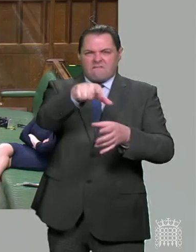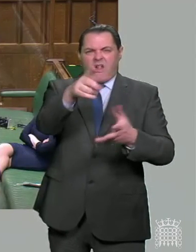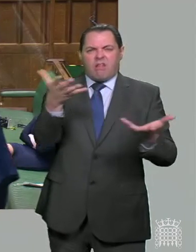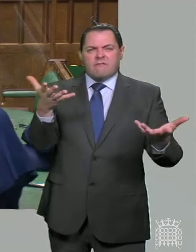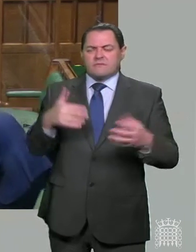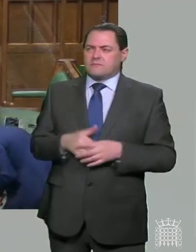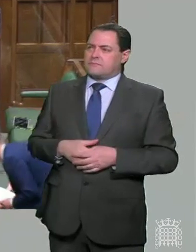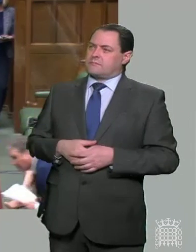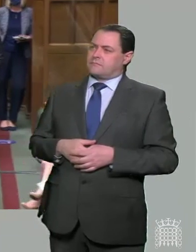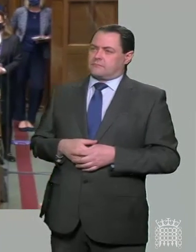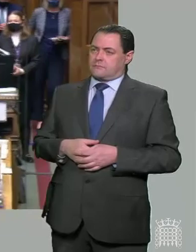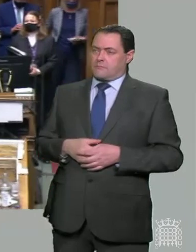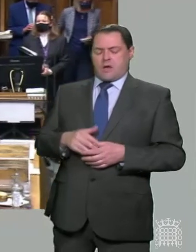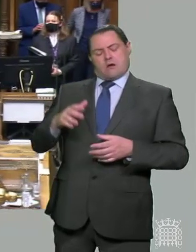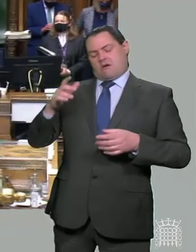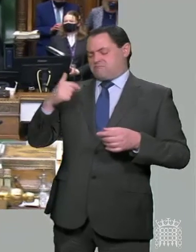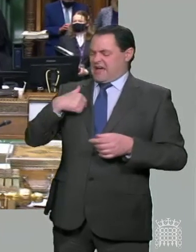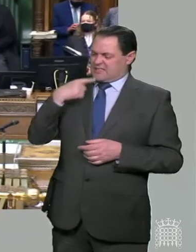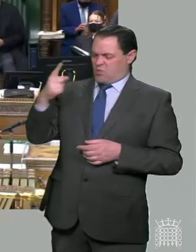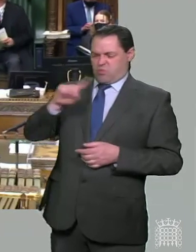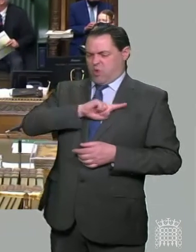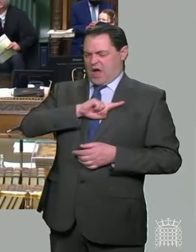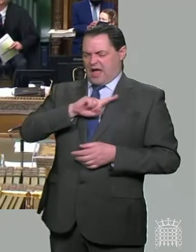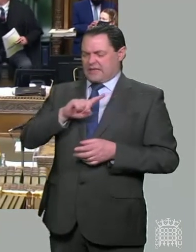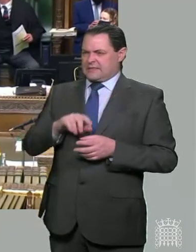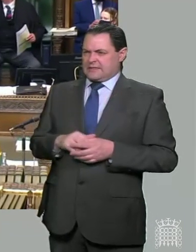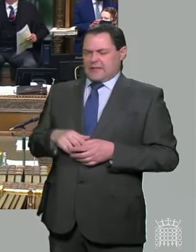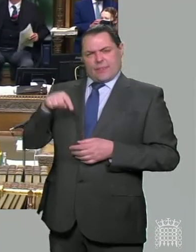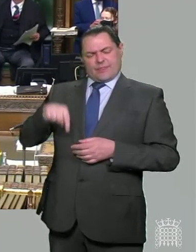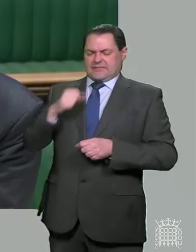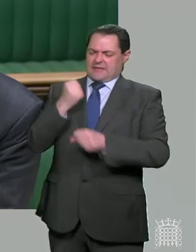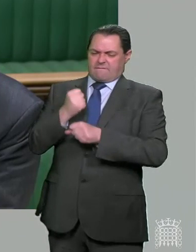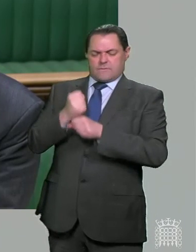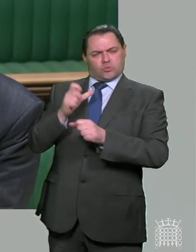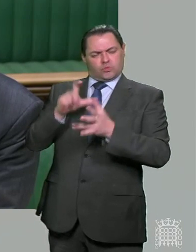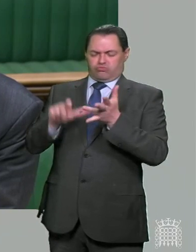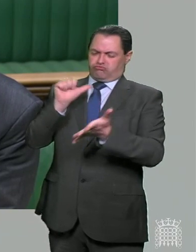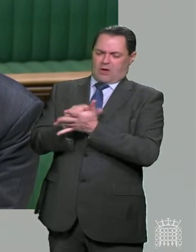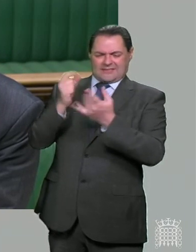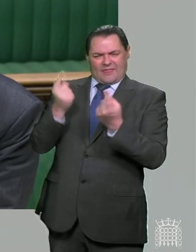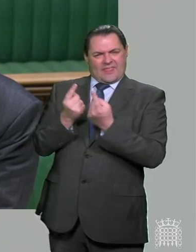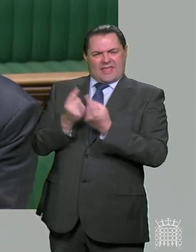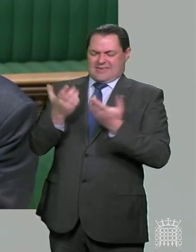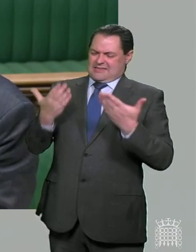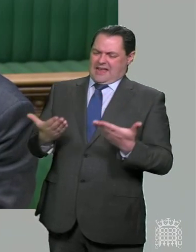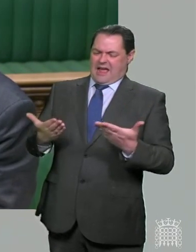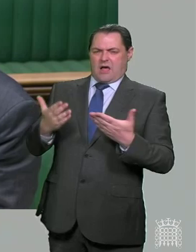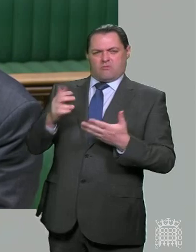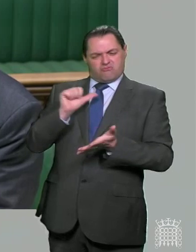I will tell the right honourable and learned Gentleman why this Government are doing the right thing at the right time.